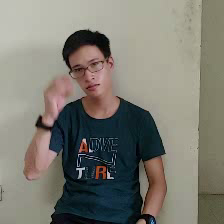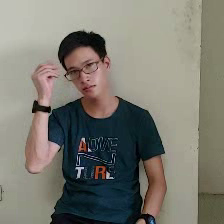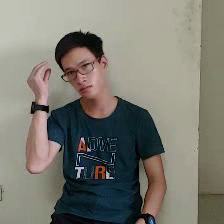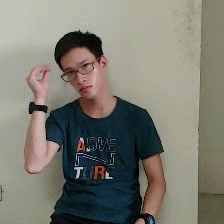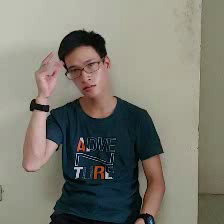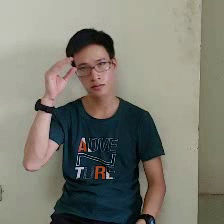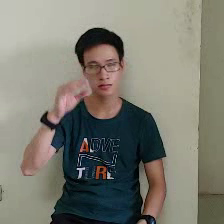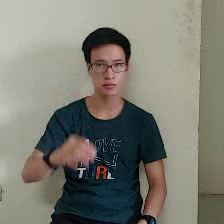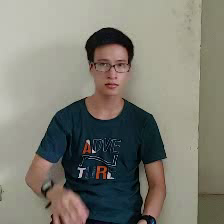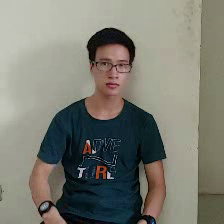Băn khoăn